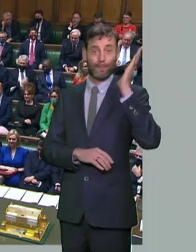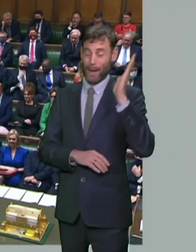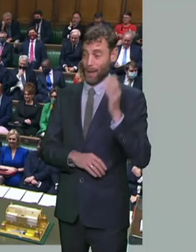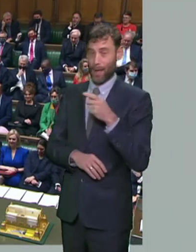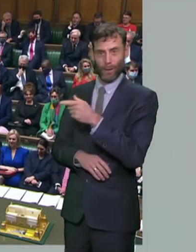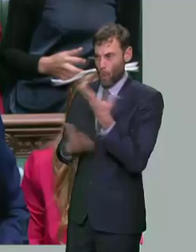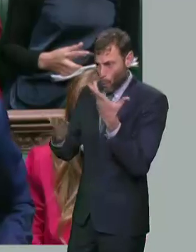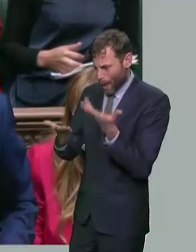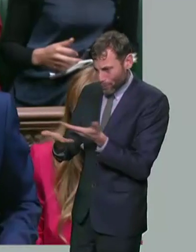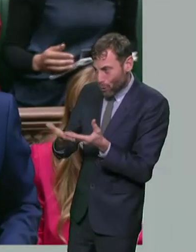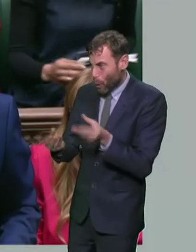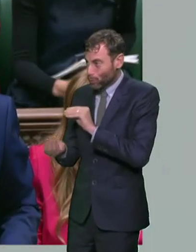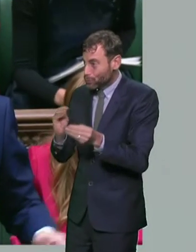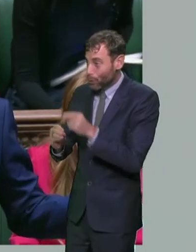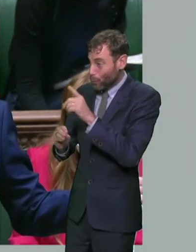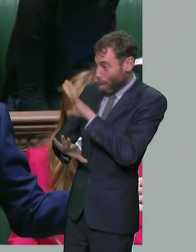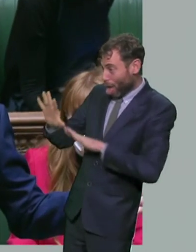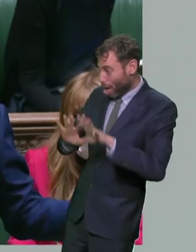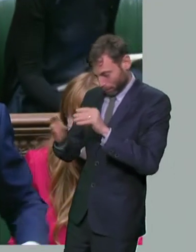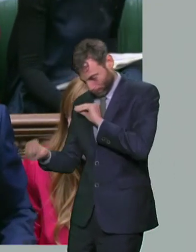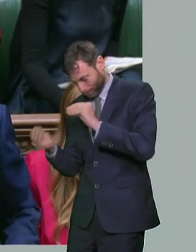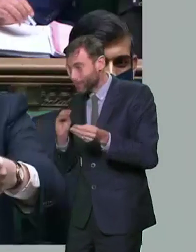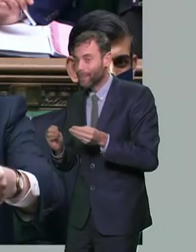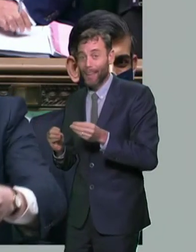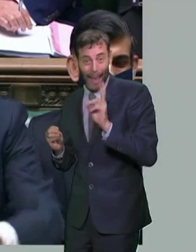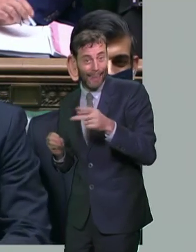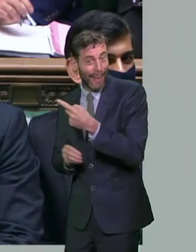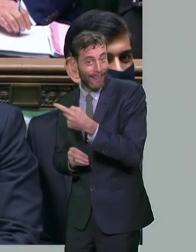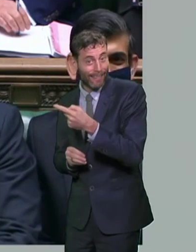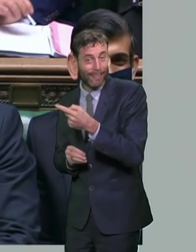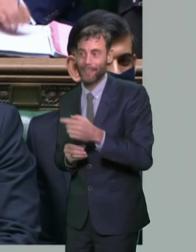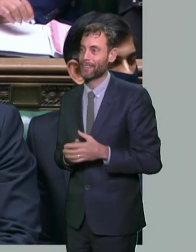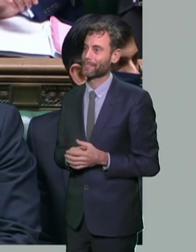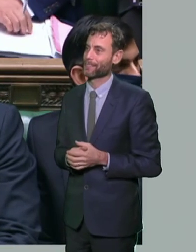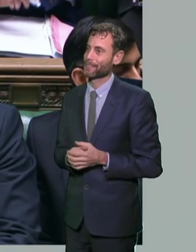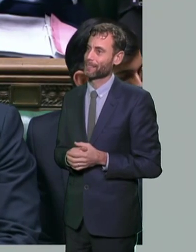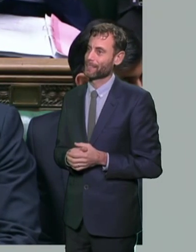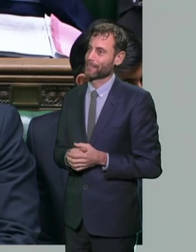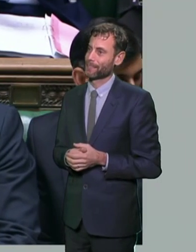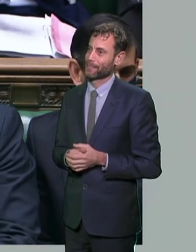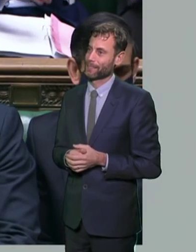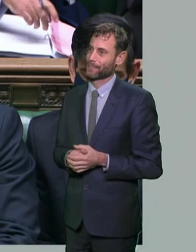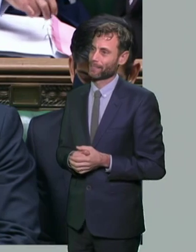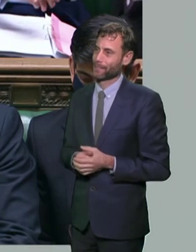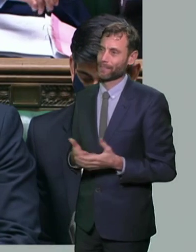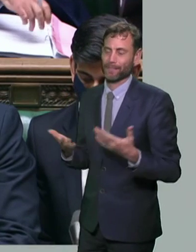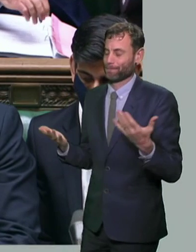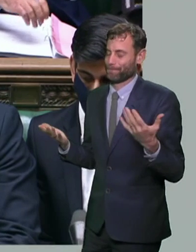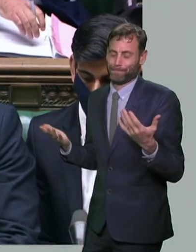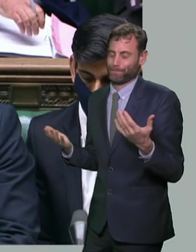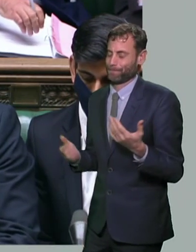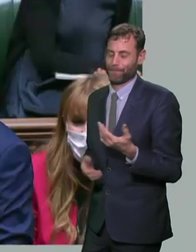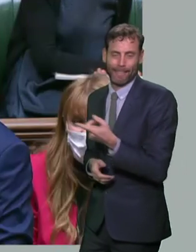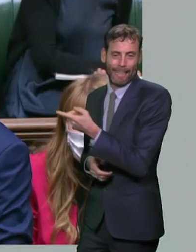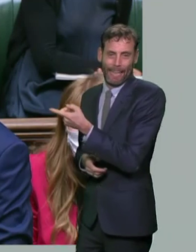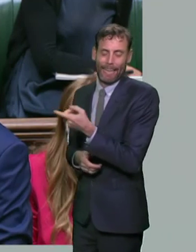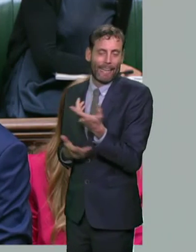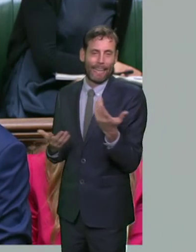I think the Prime Minister has lost his place in his notes again.